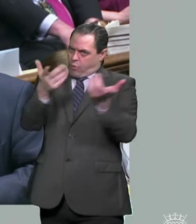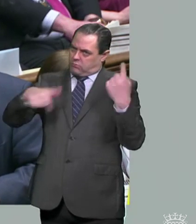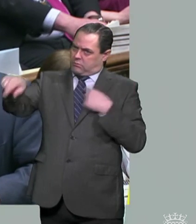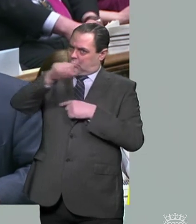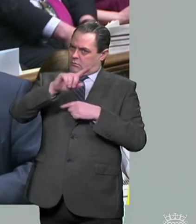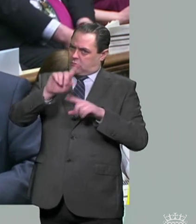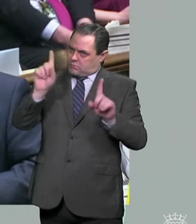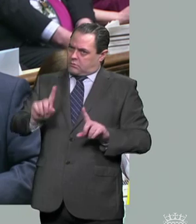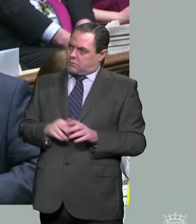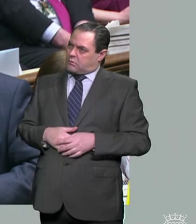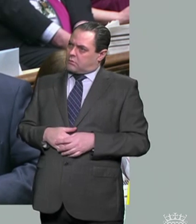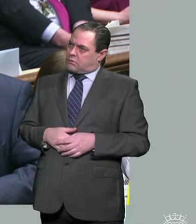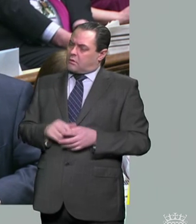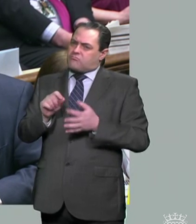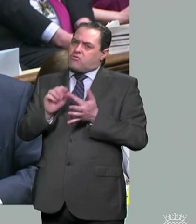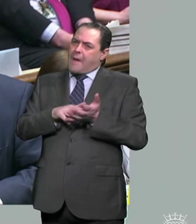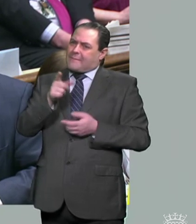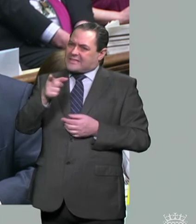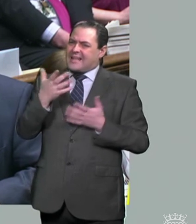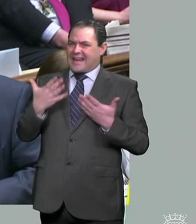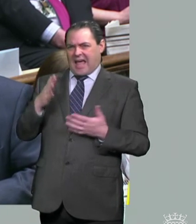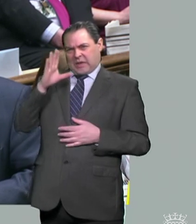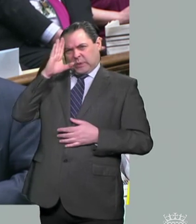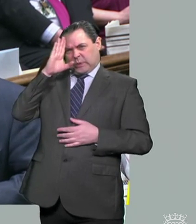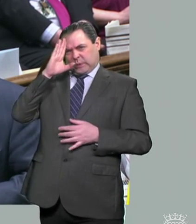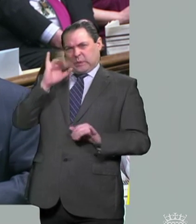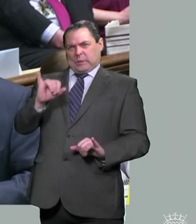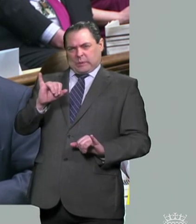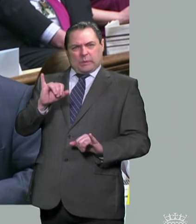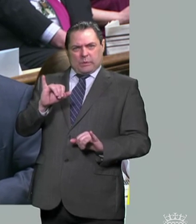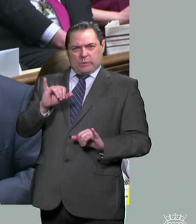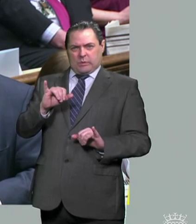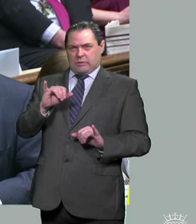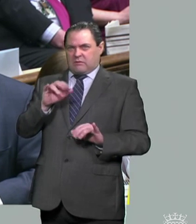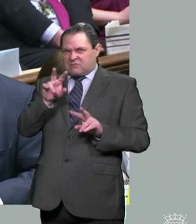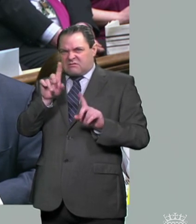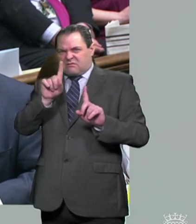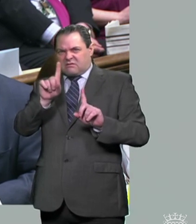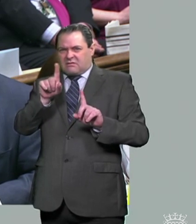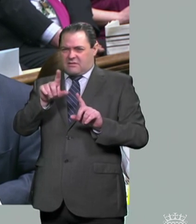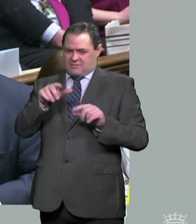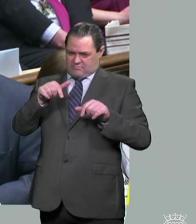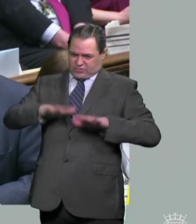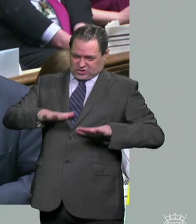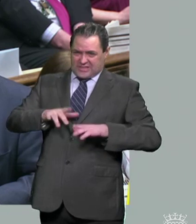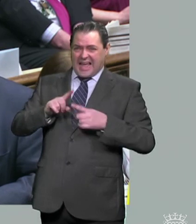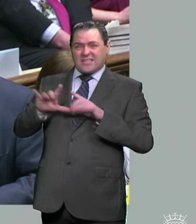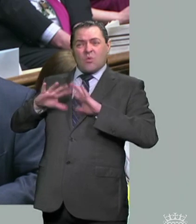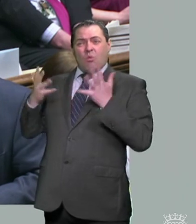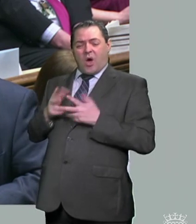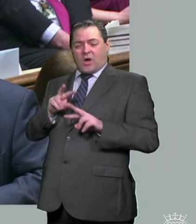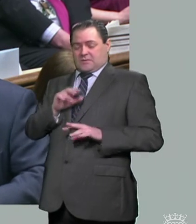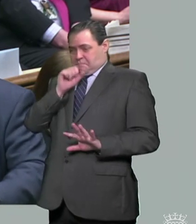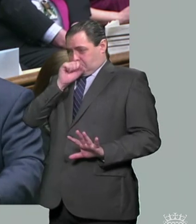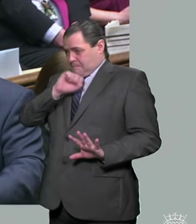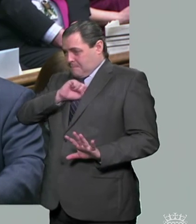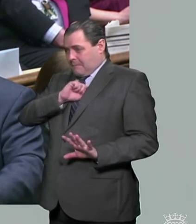The Prime Minister is now a dangerous distraction at home and a running joke on the international stage.